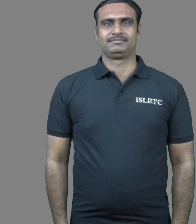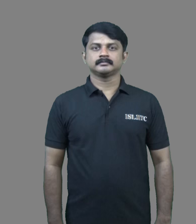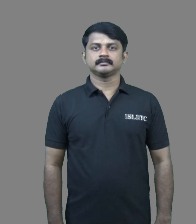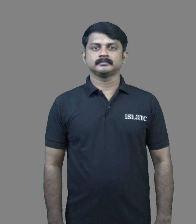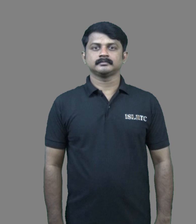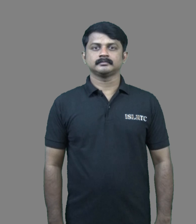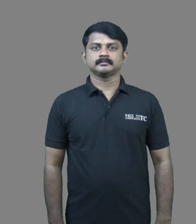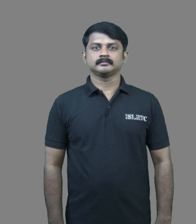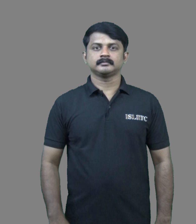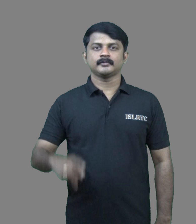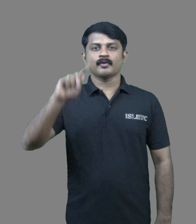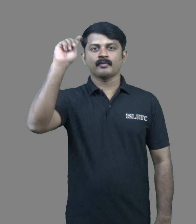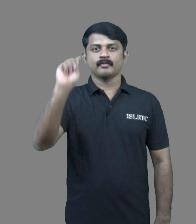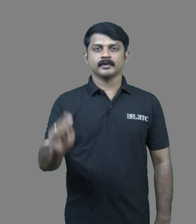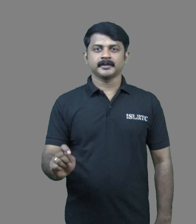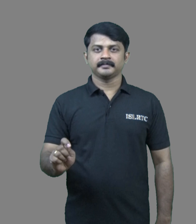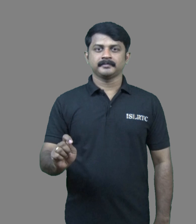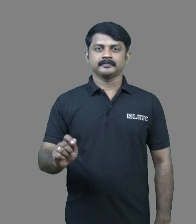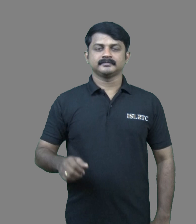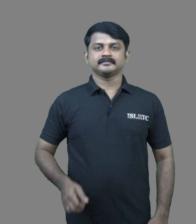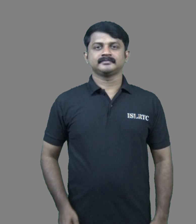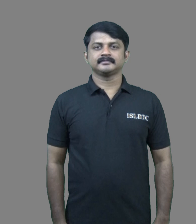Onam